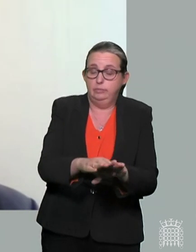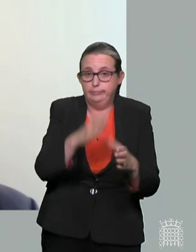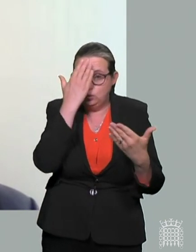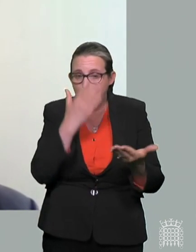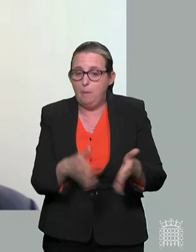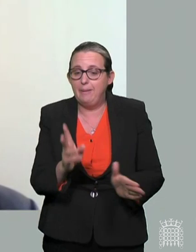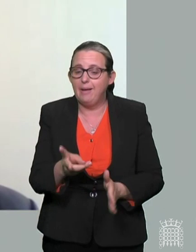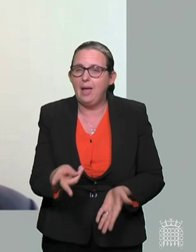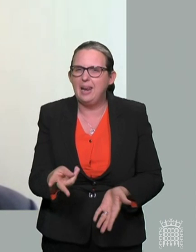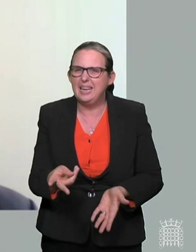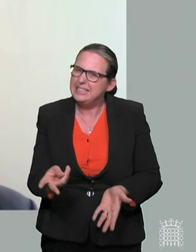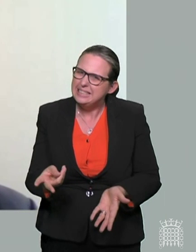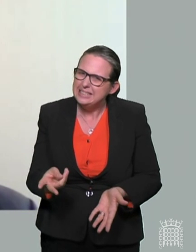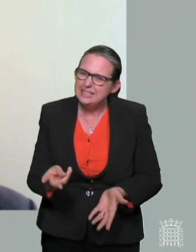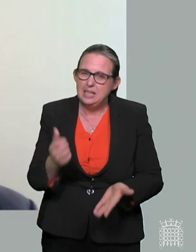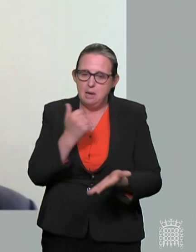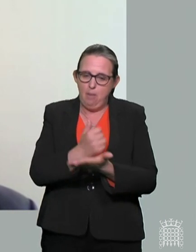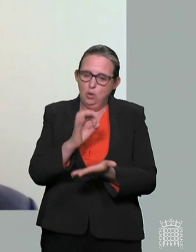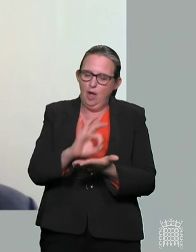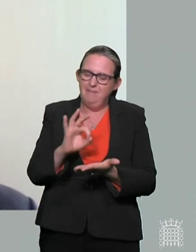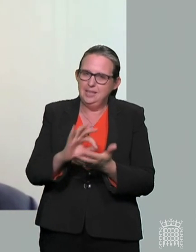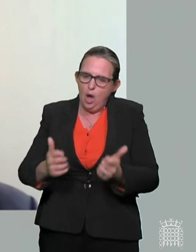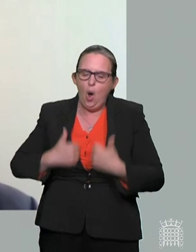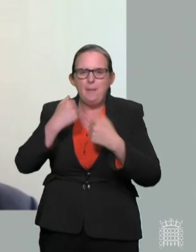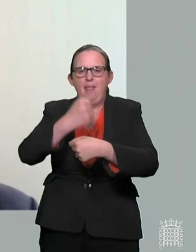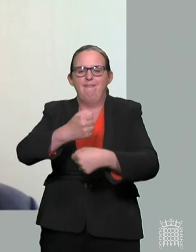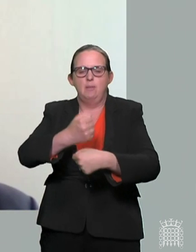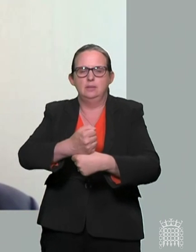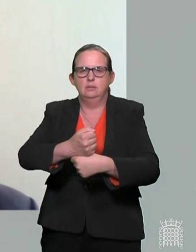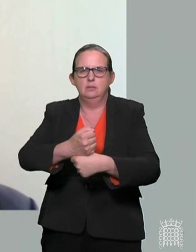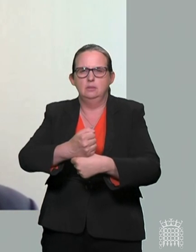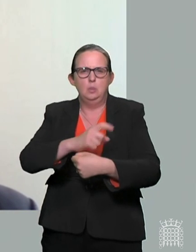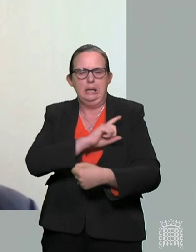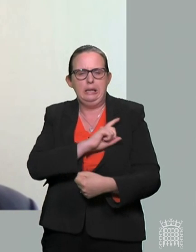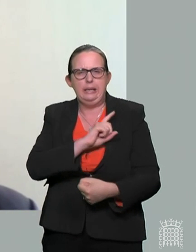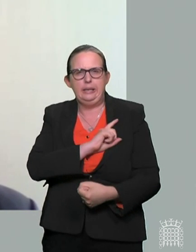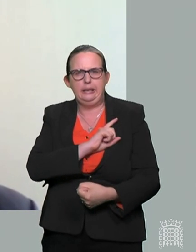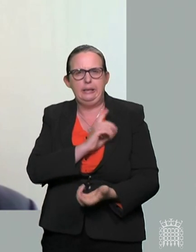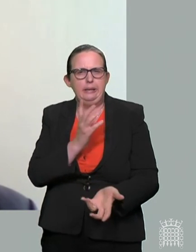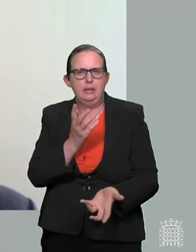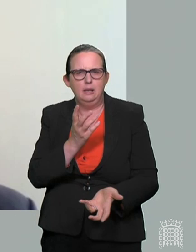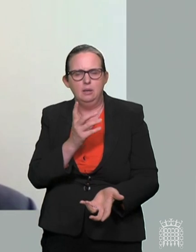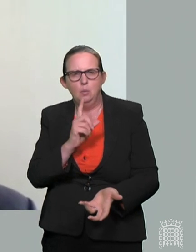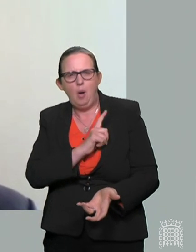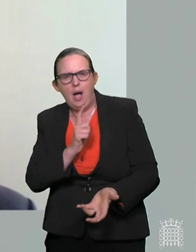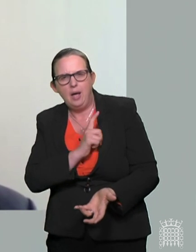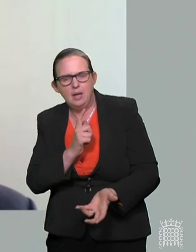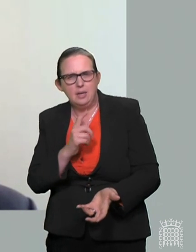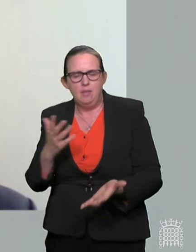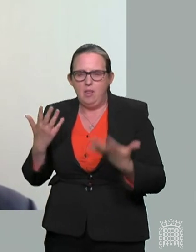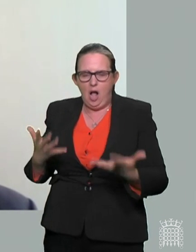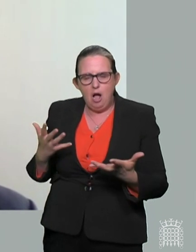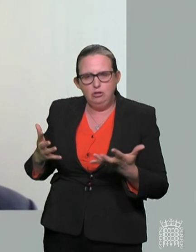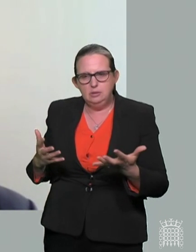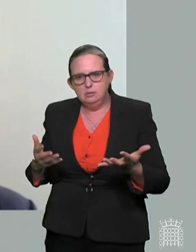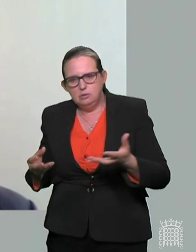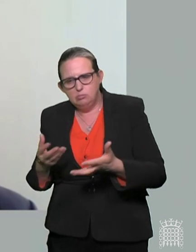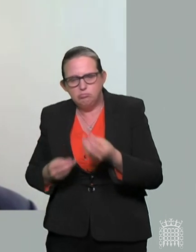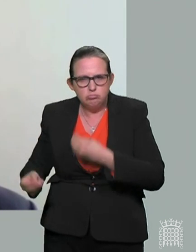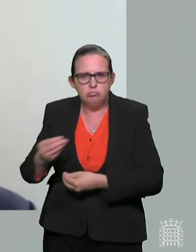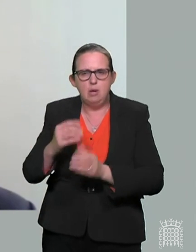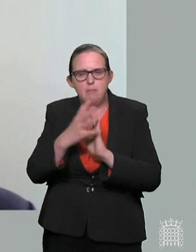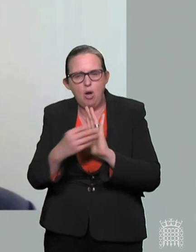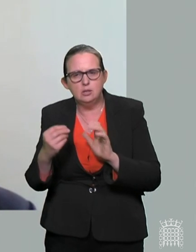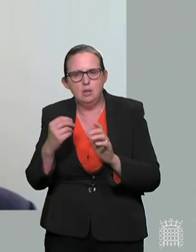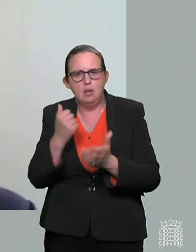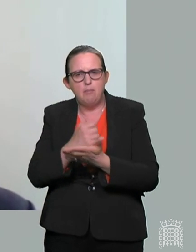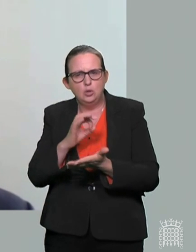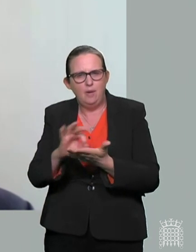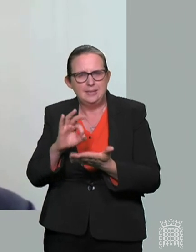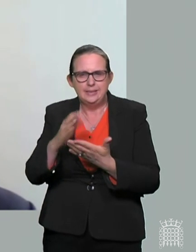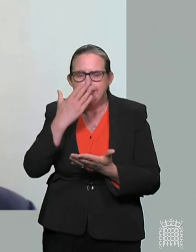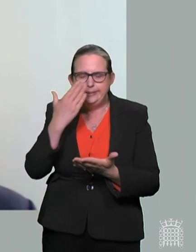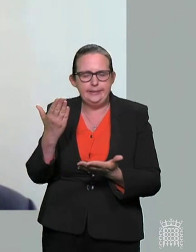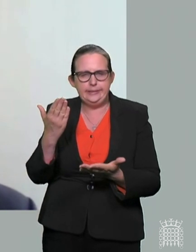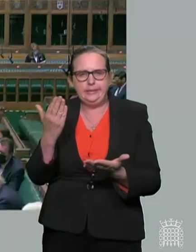Given that the Post Office is 100% owned by the Prime Minister’s Government, what exactly does it take for him to admit that the current trading model for the Post Office is not working for the people who rely on its services?